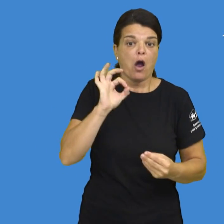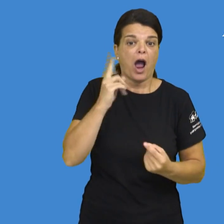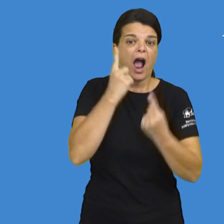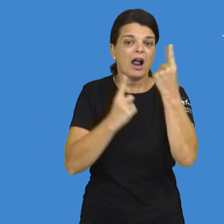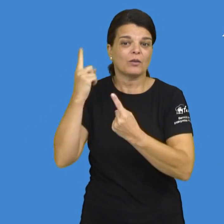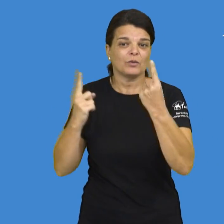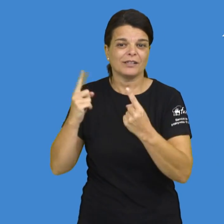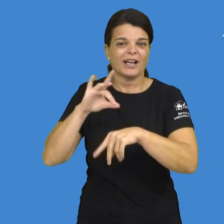alguno